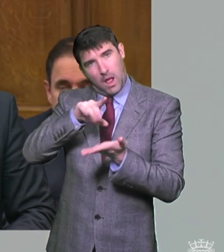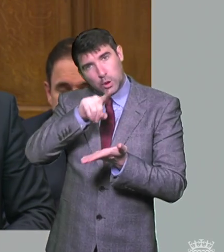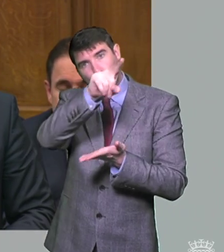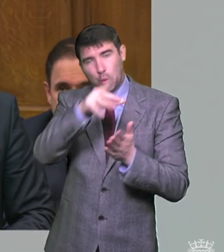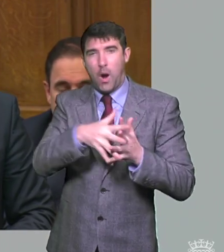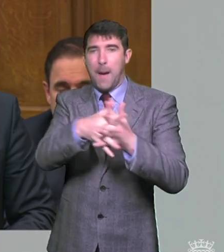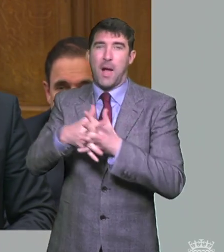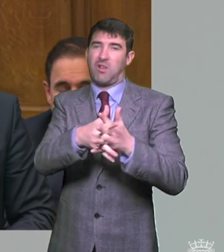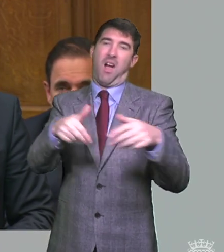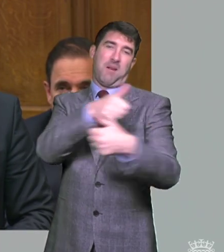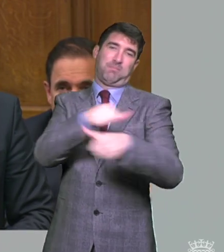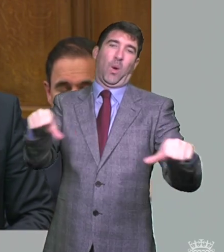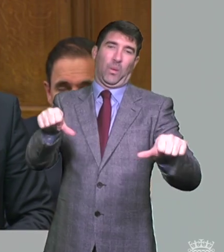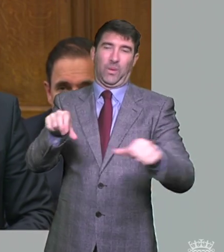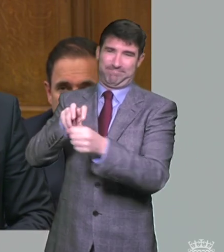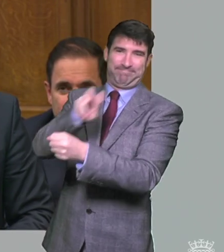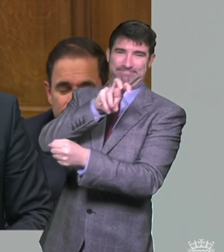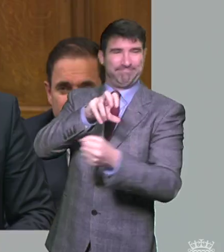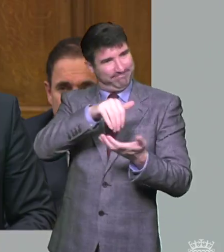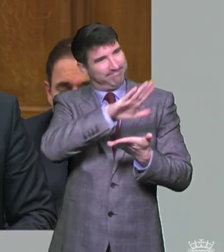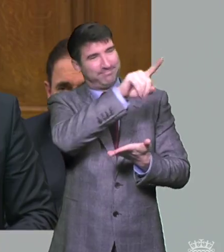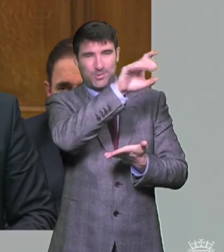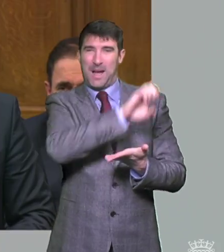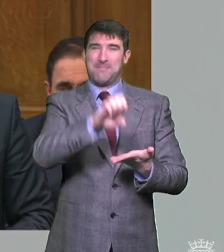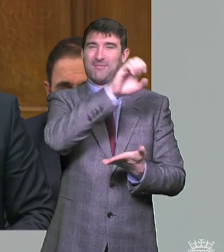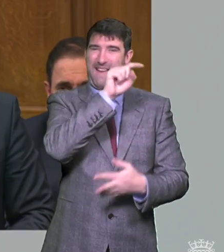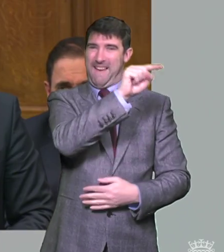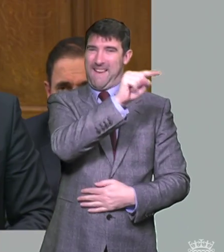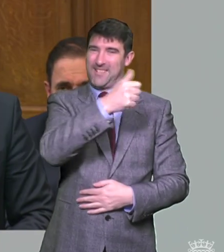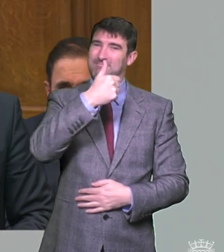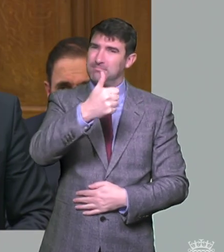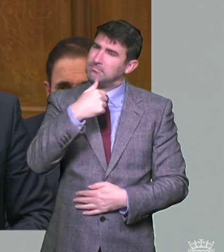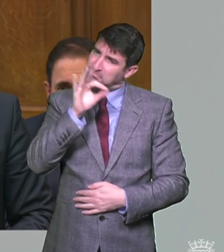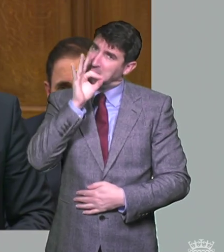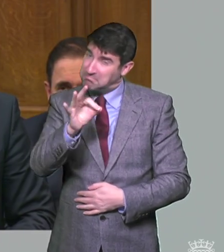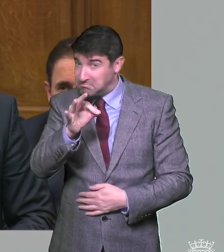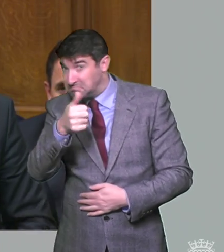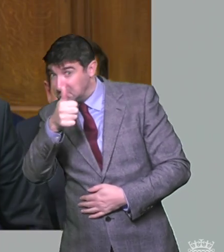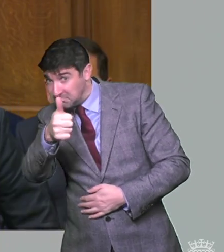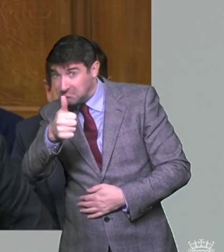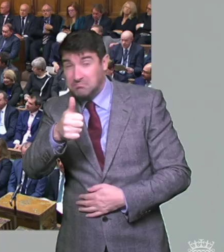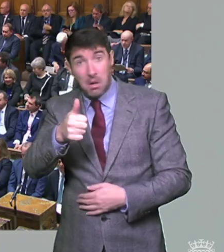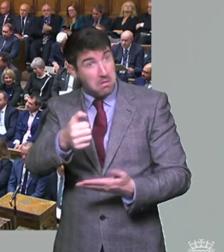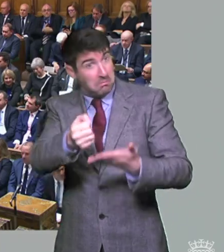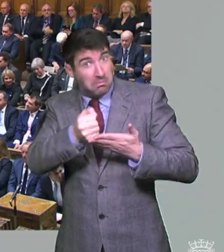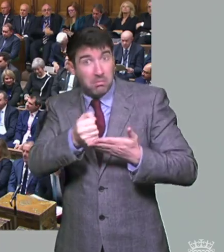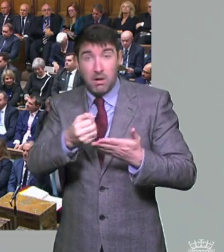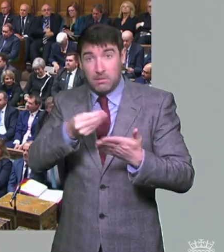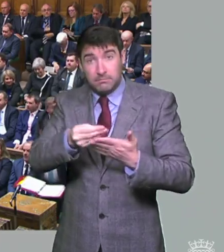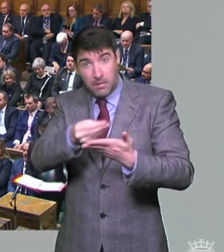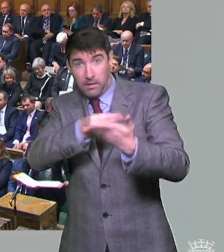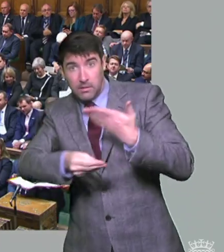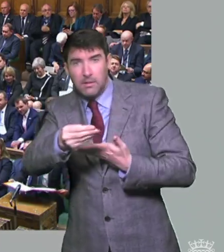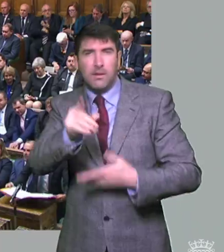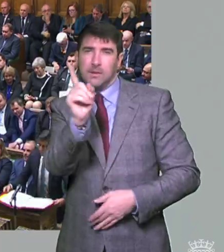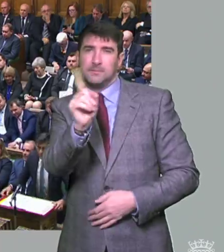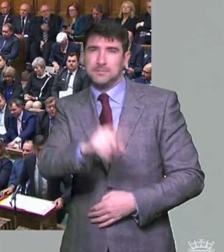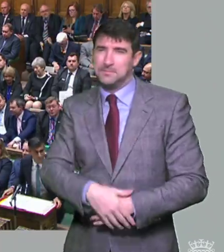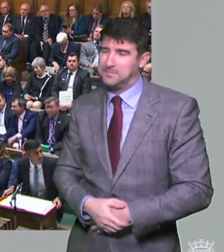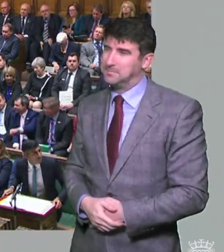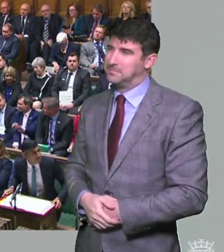Will the Prime Minister comment on the size and prospects of that market for our world-beating Welsh lamb?